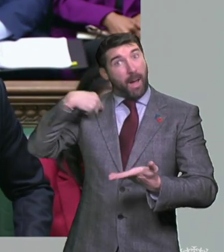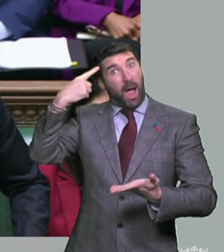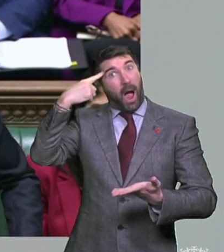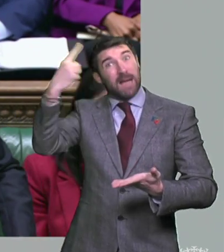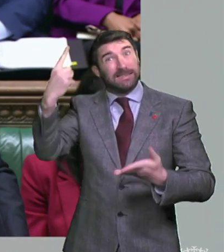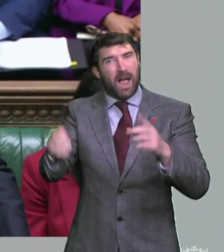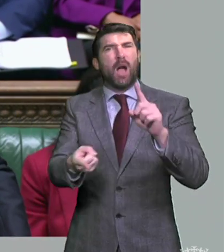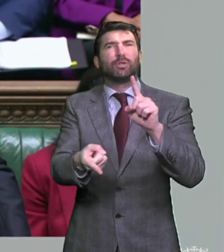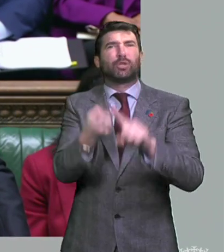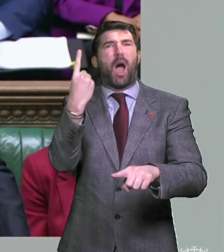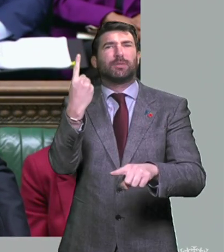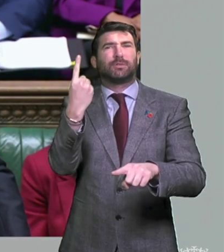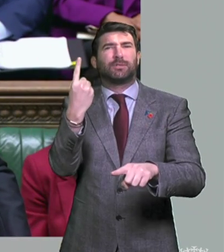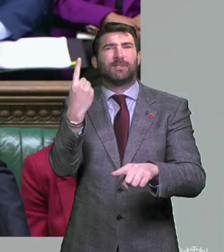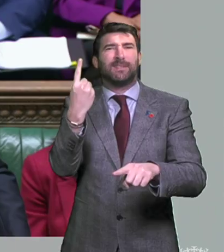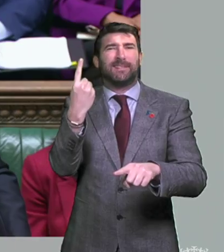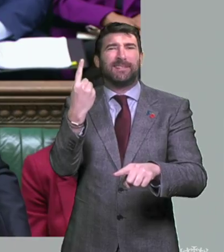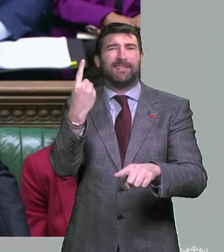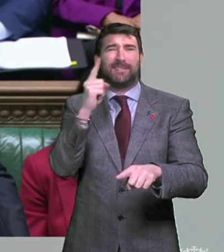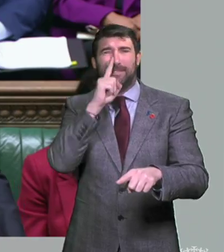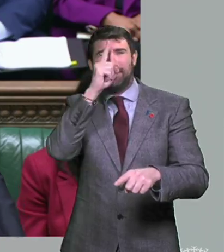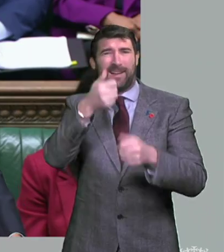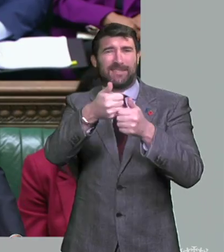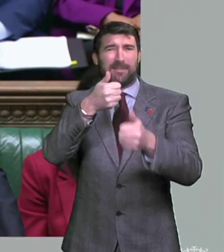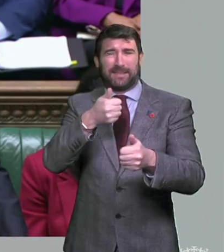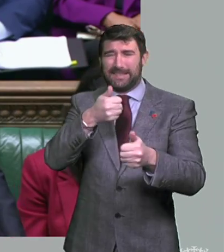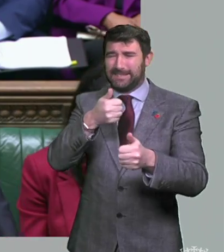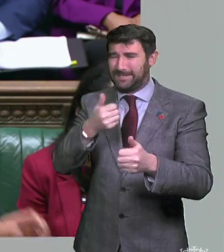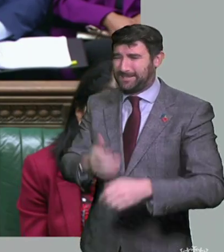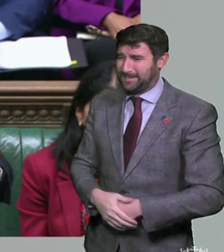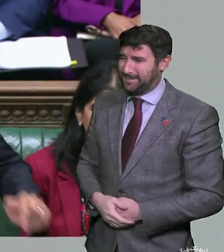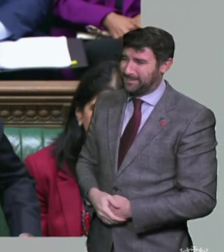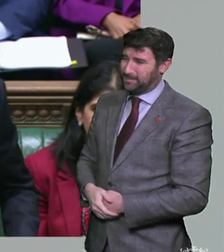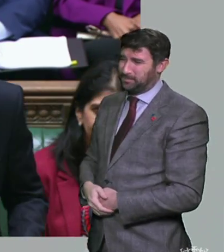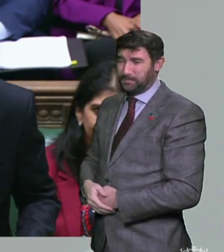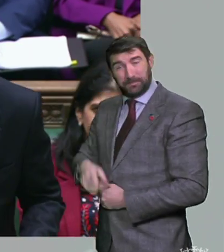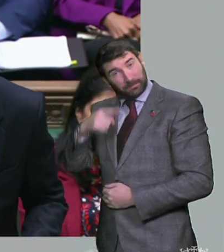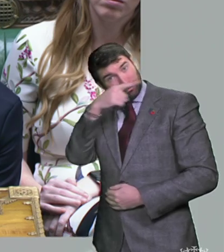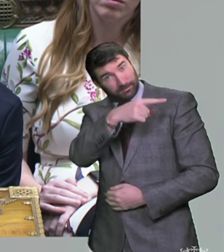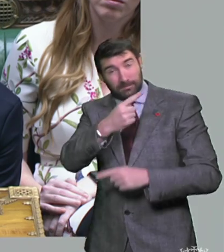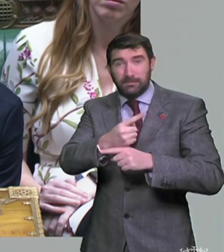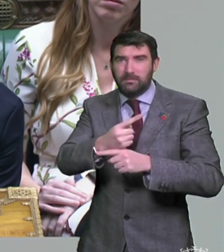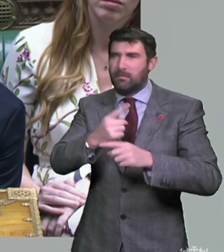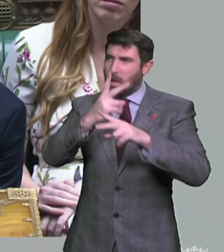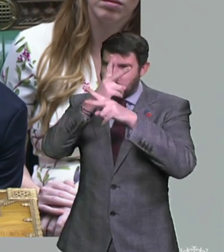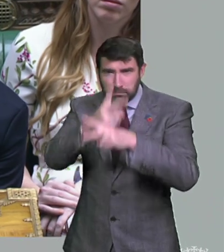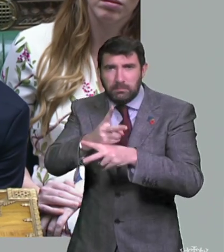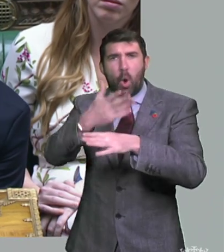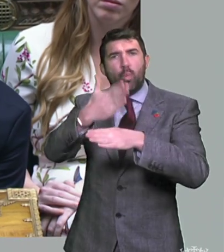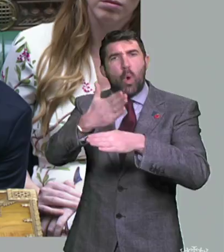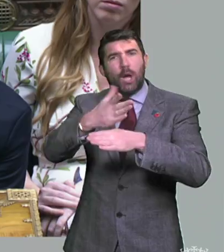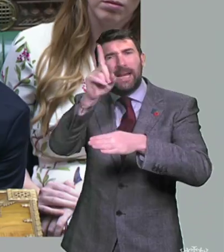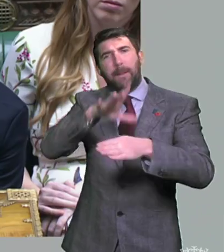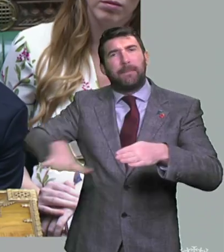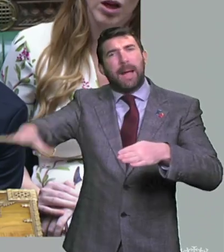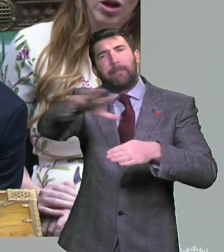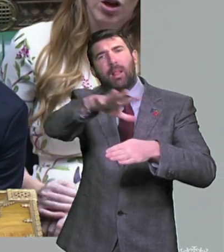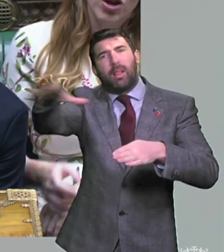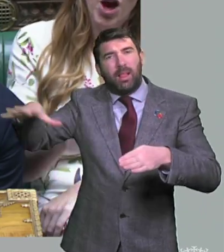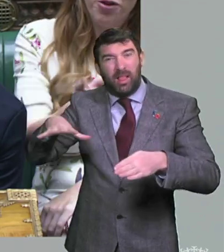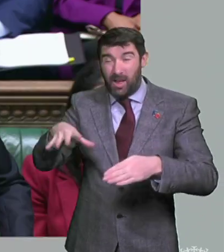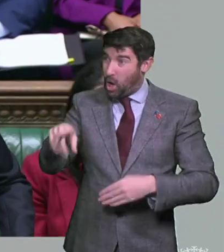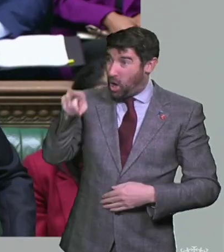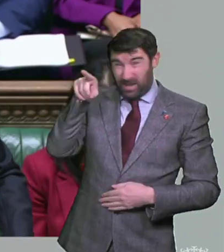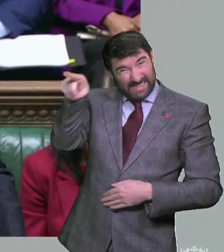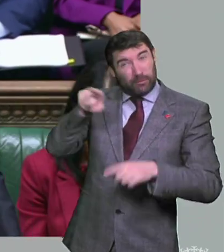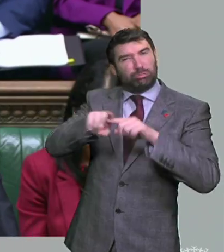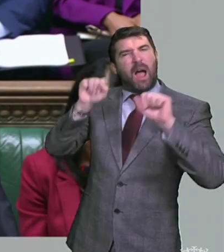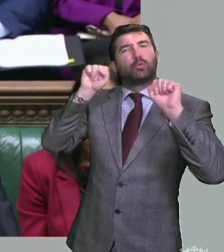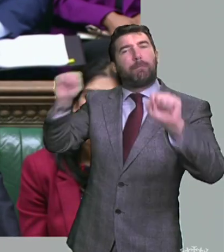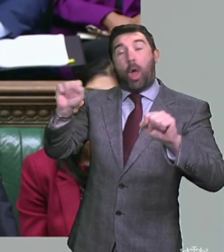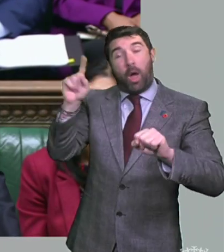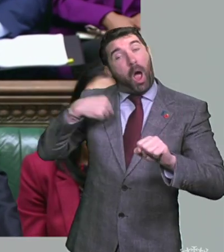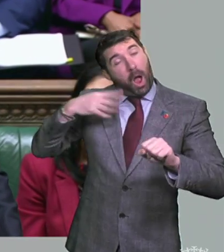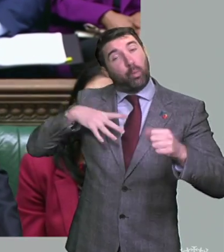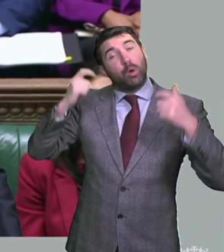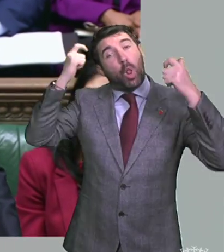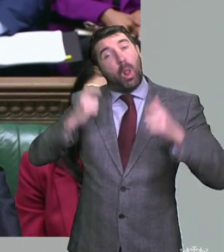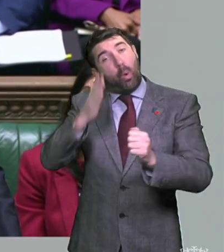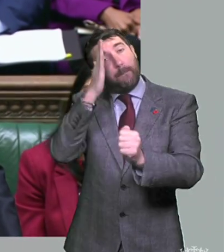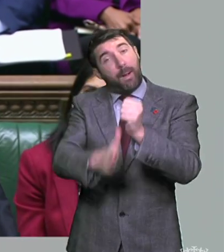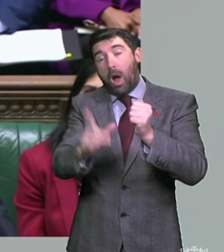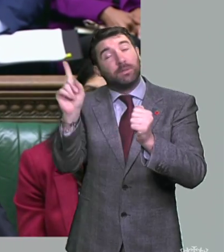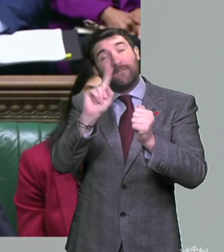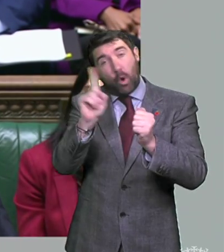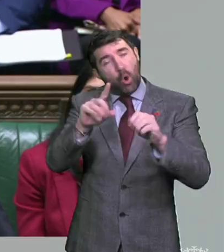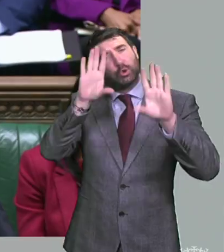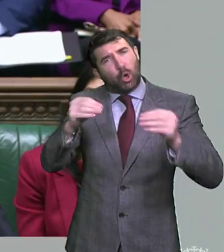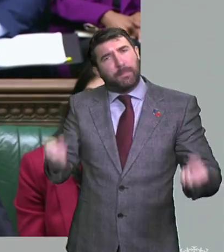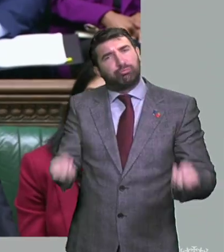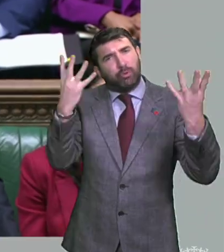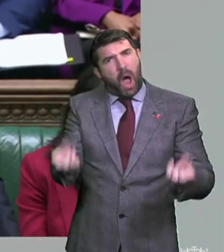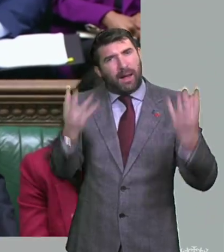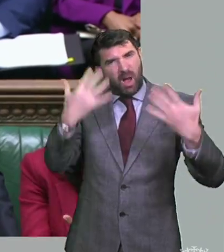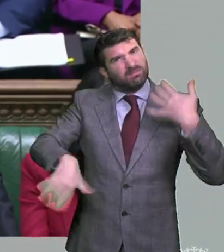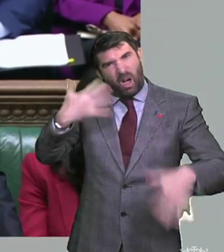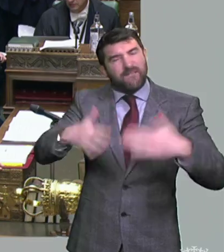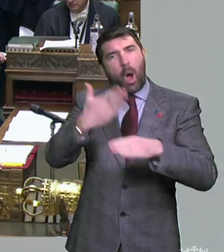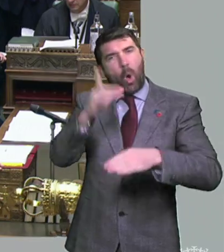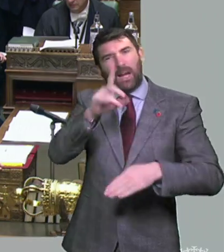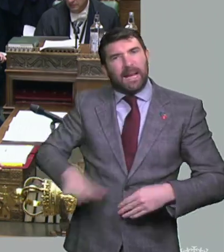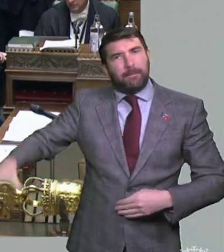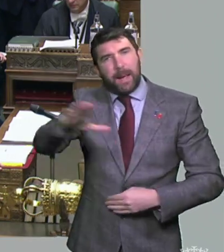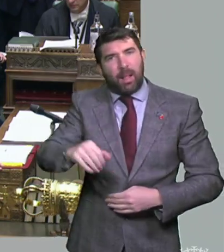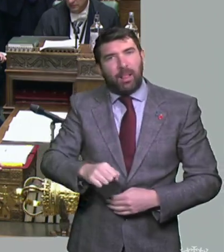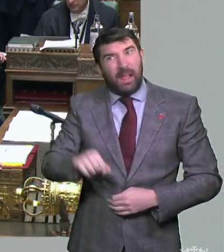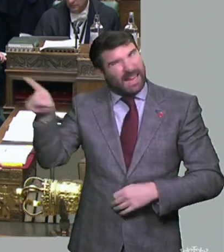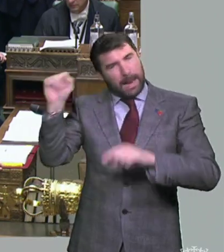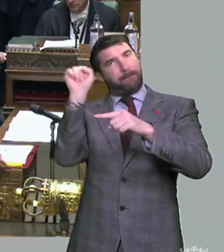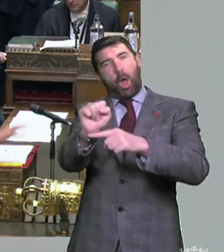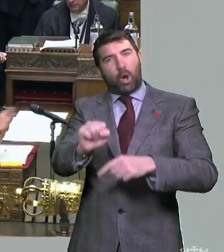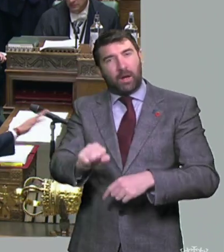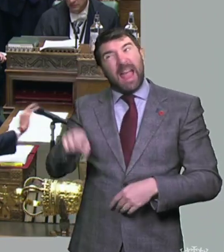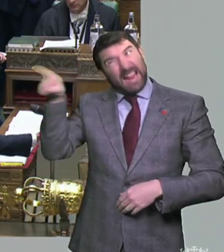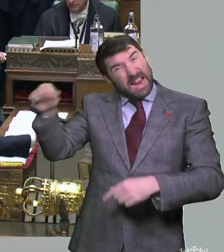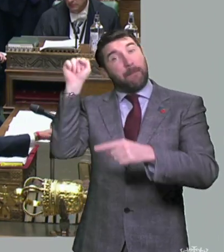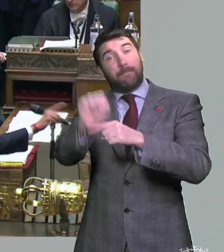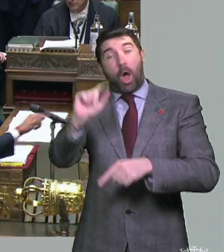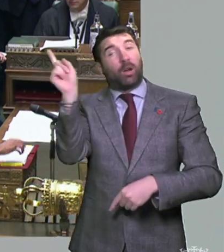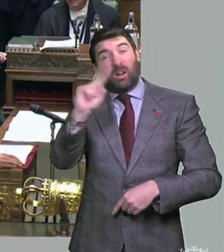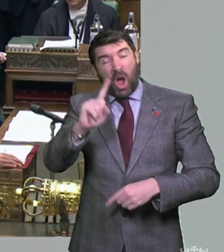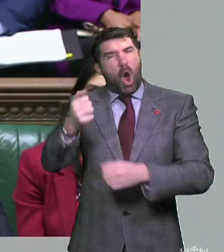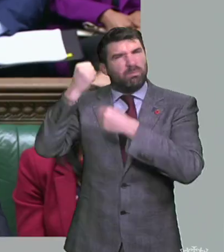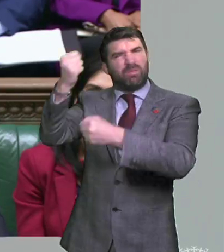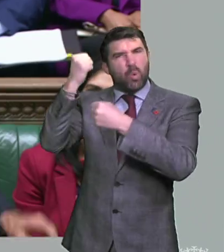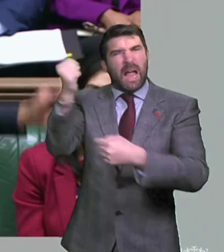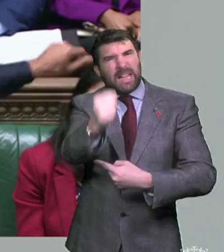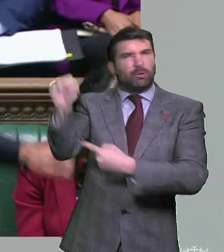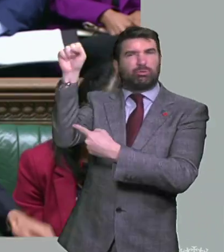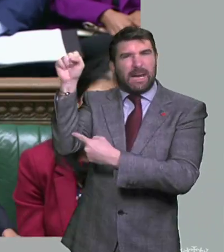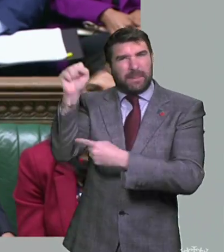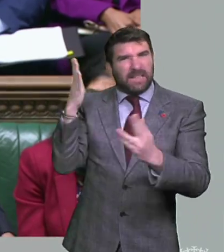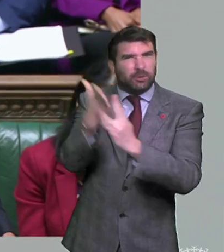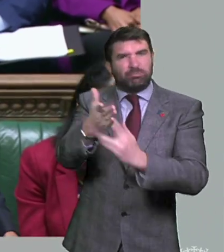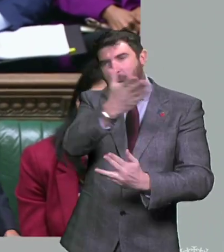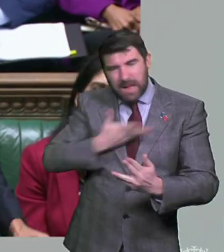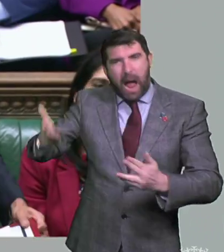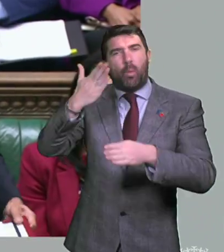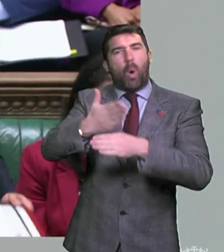The right honourable and learned Gentleman talks about working people, but he voted against legislation to stop strikes disrupting working people, and he voted against legislation to stop extremist protesters disrupting working people, because he is not on the side of working people; that is what the Conservatives are for.